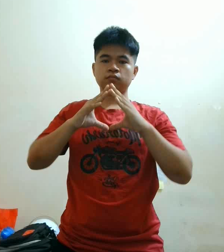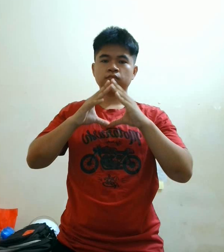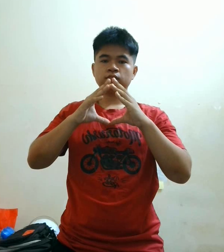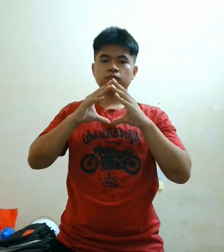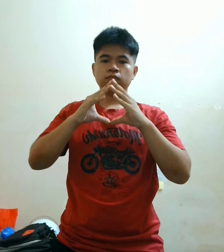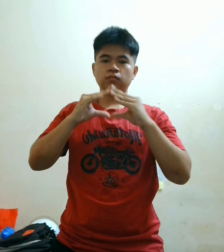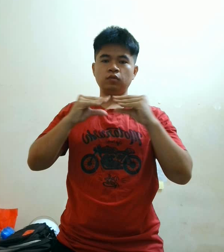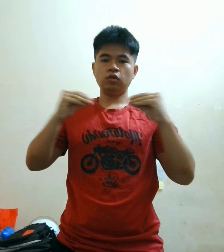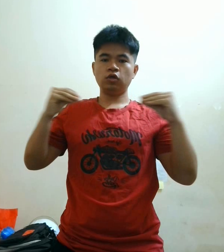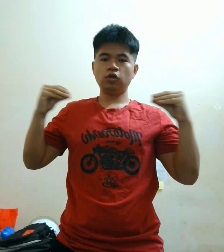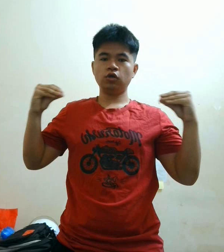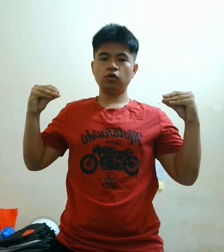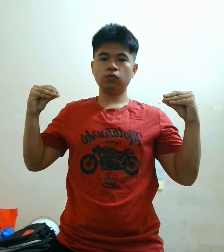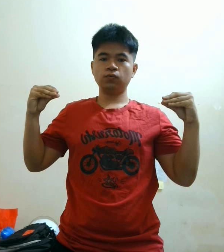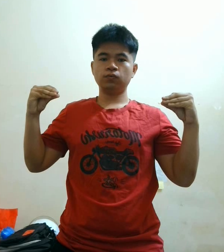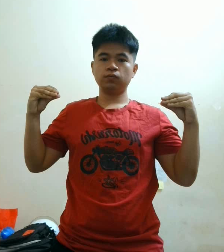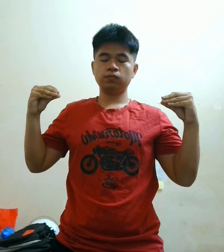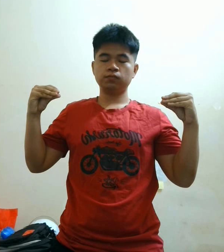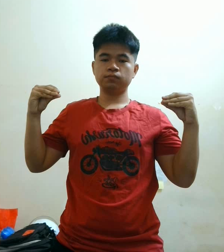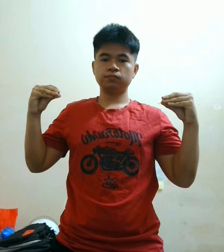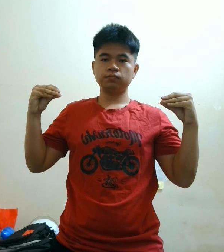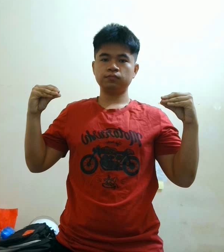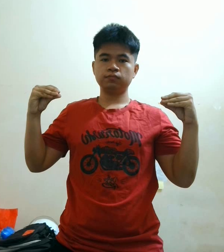nhieu